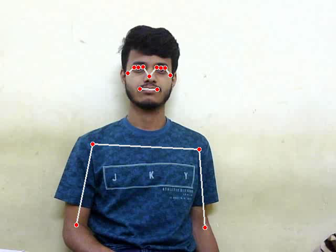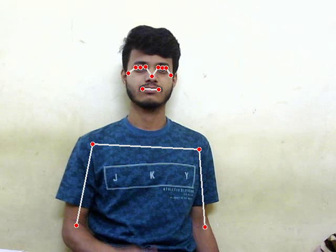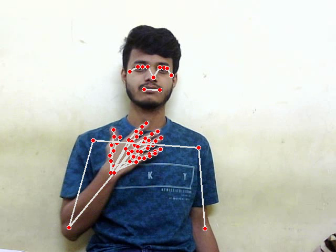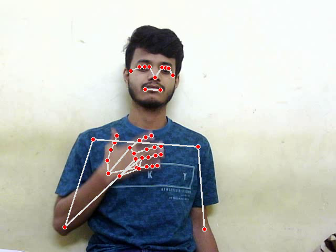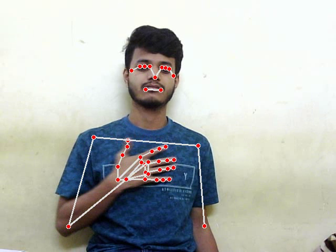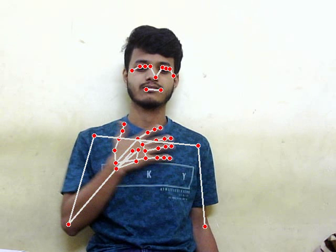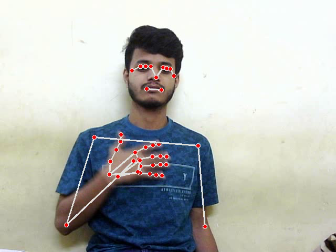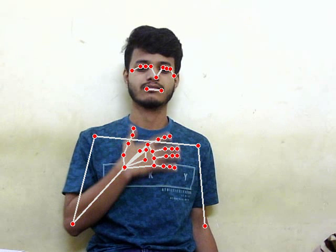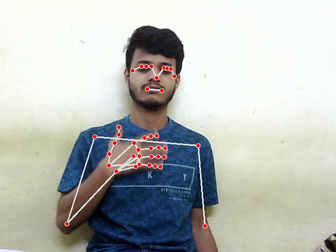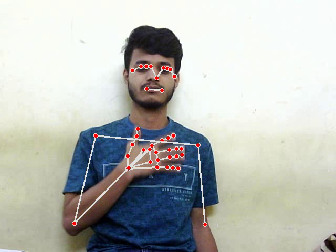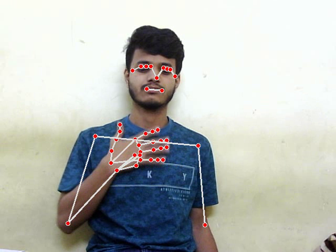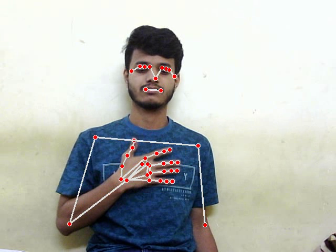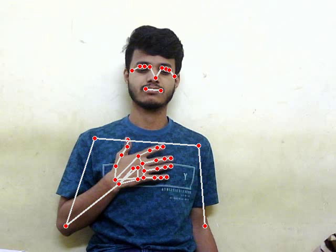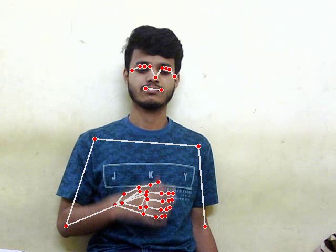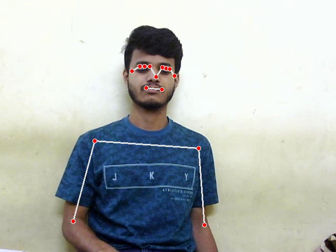please